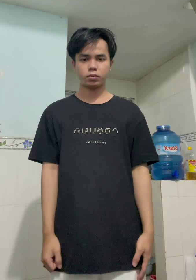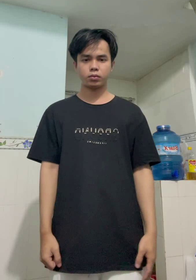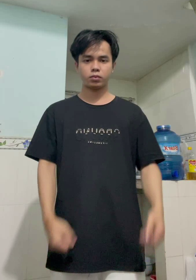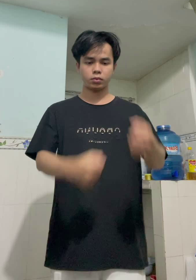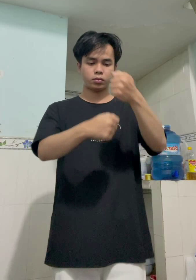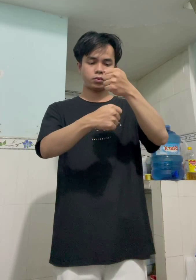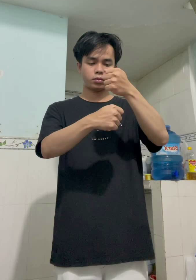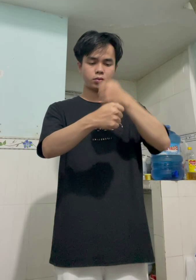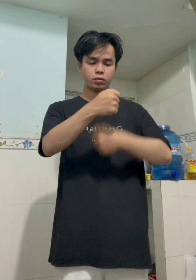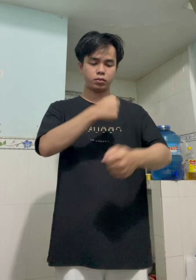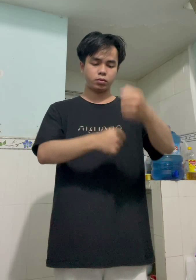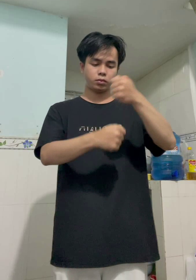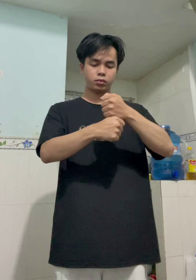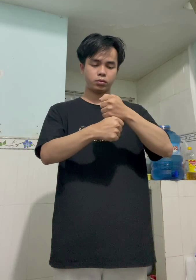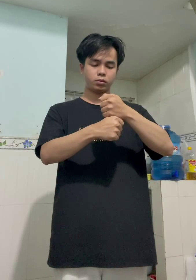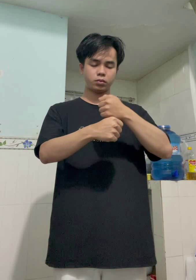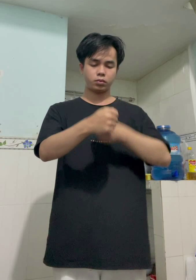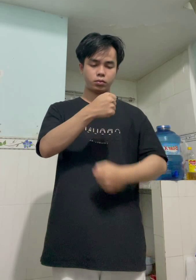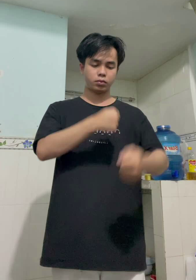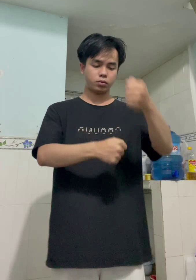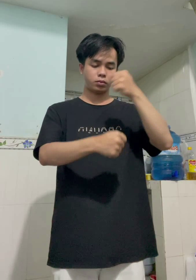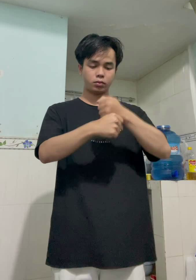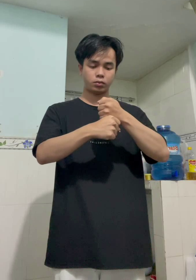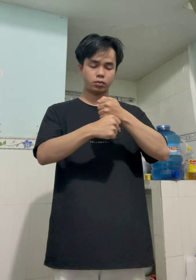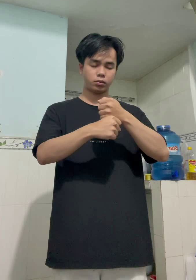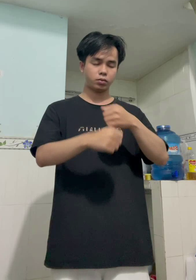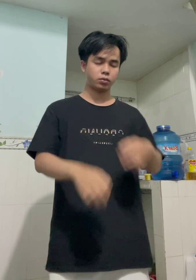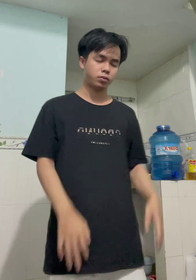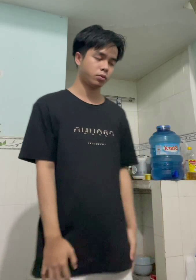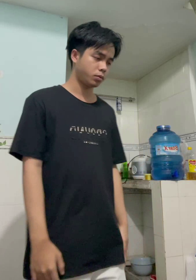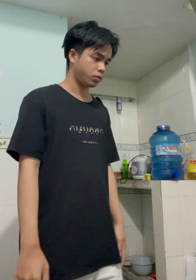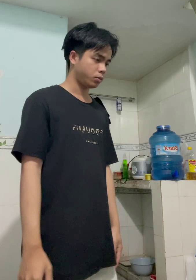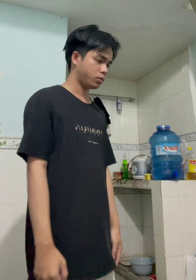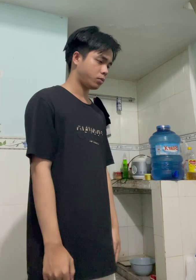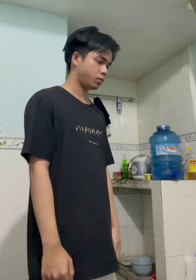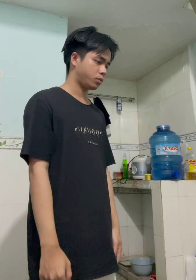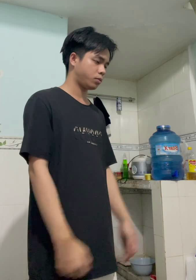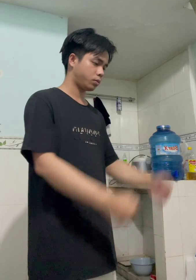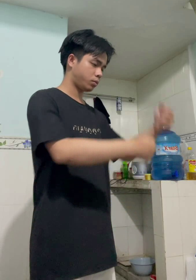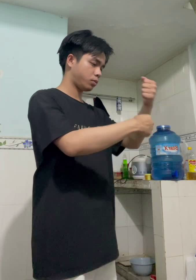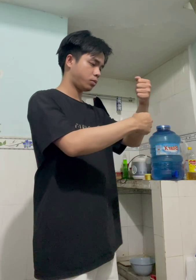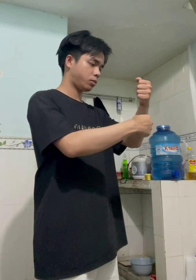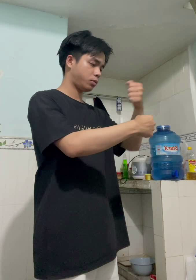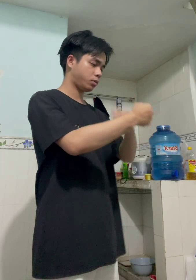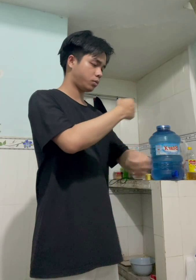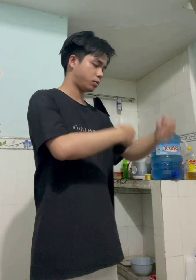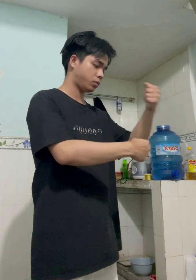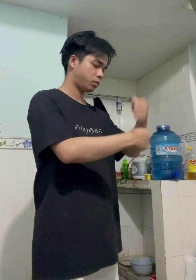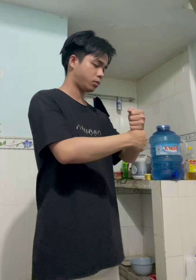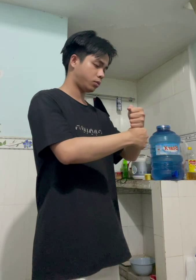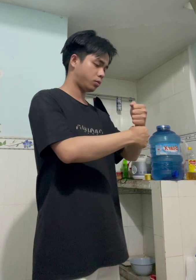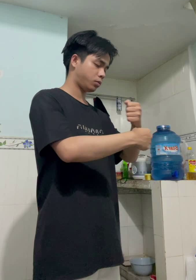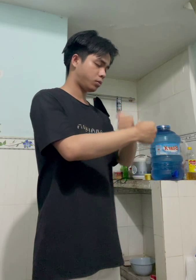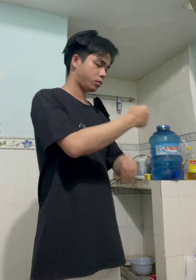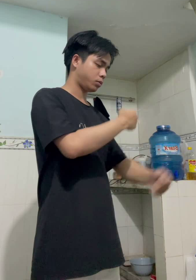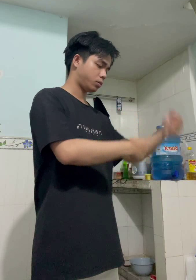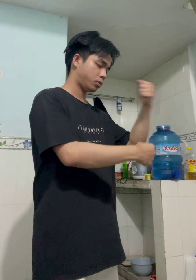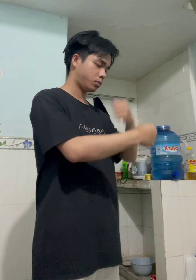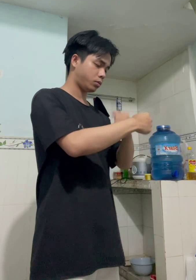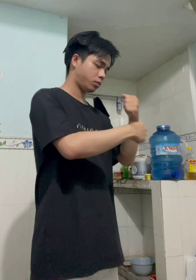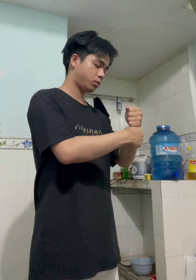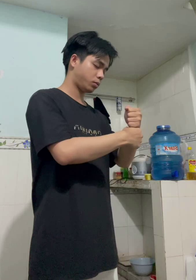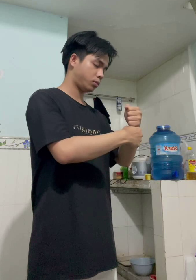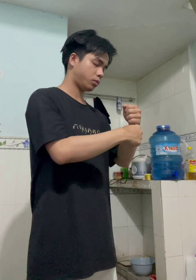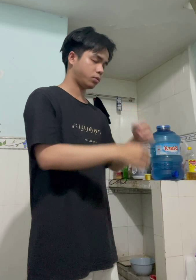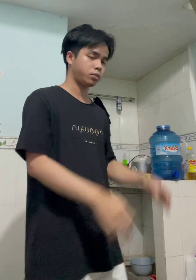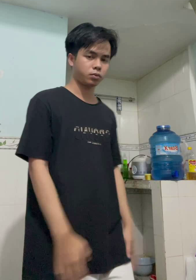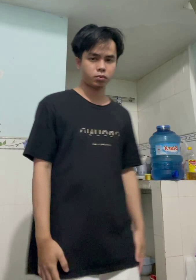quanh nam